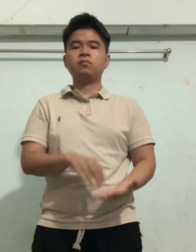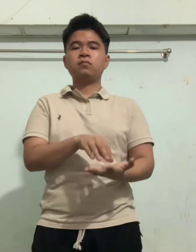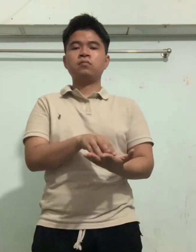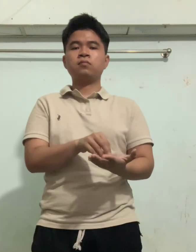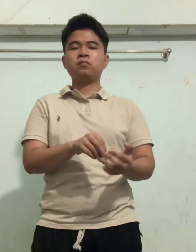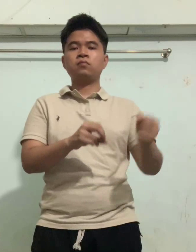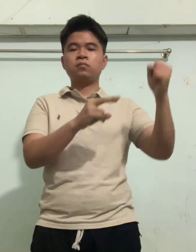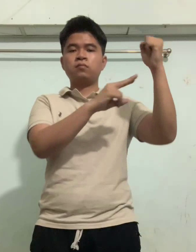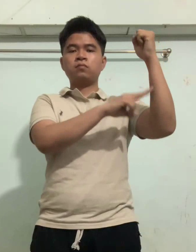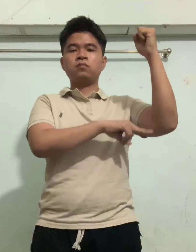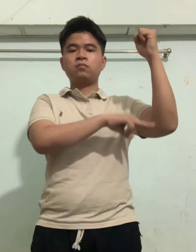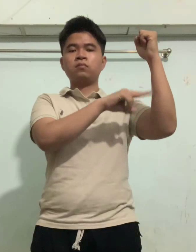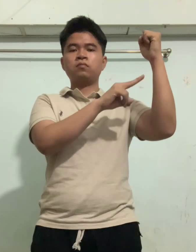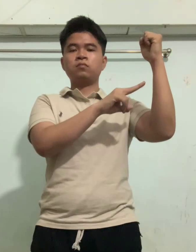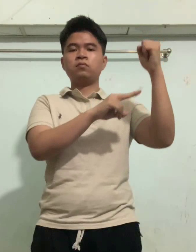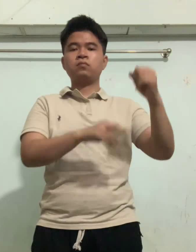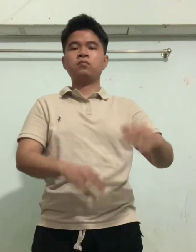tieng viet